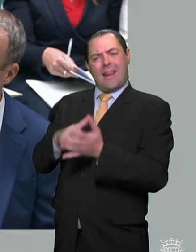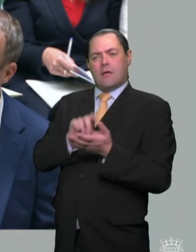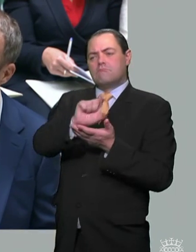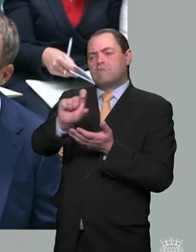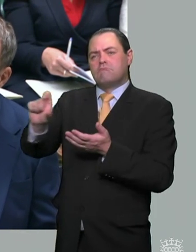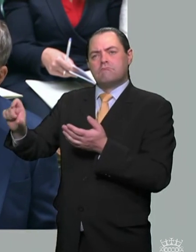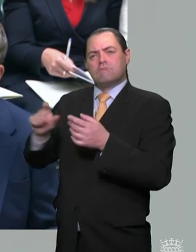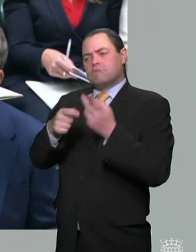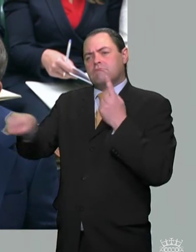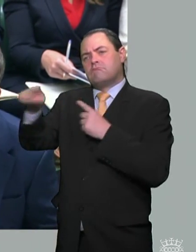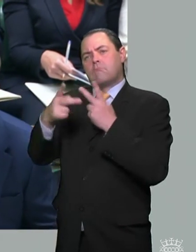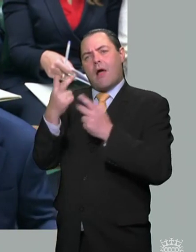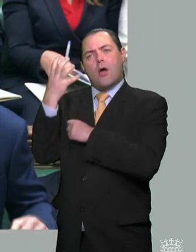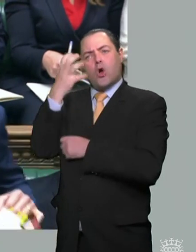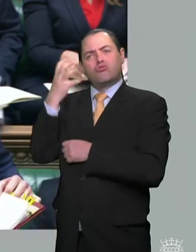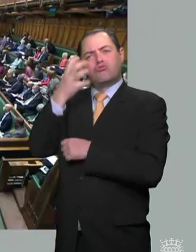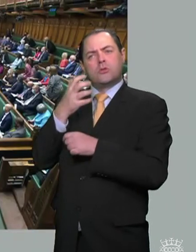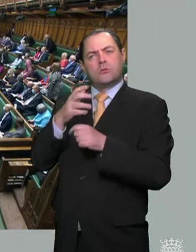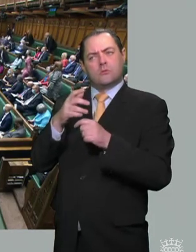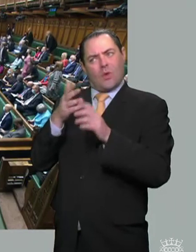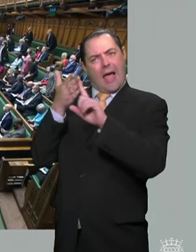We are leading by example at home and abroad.